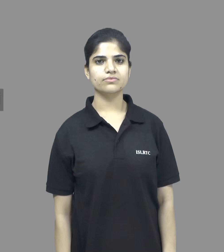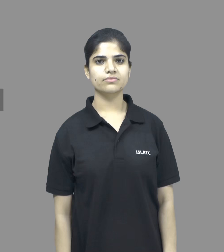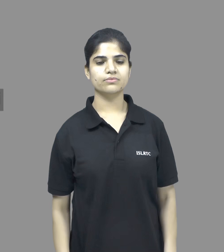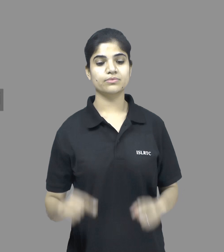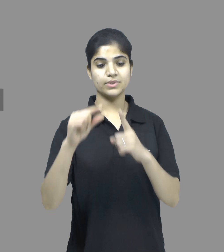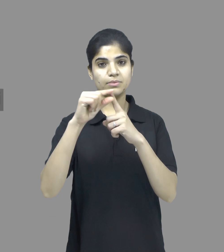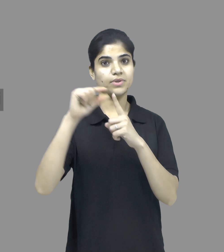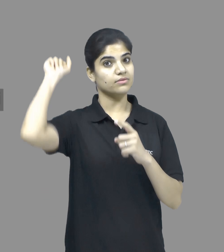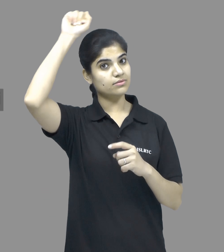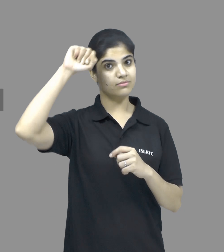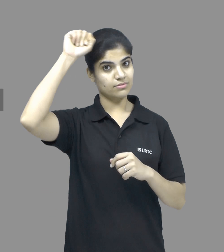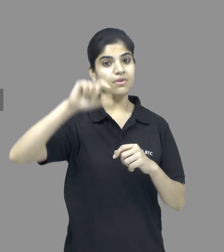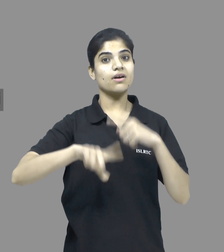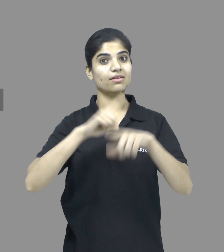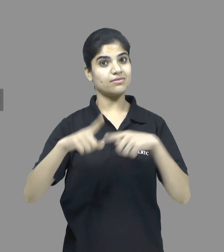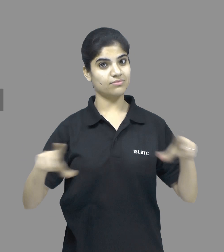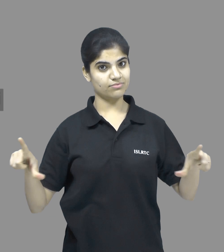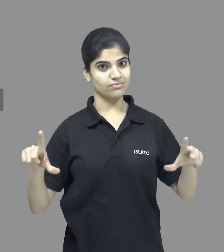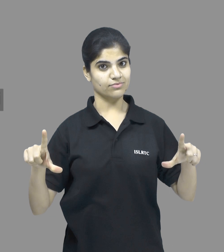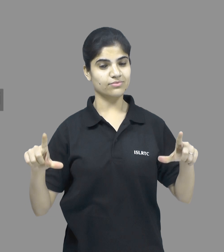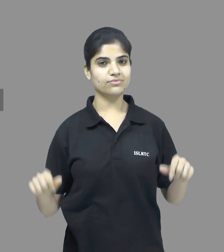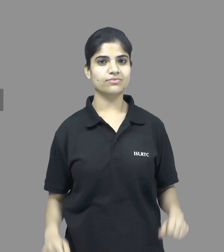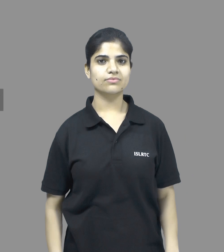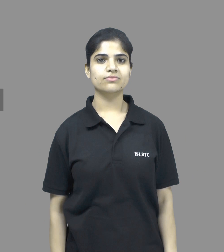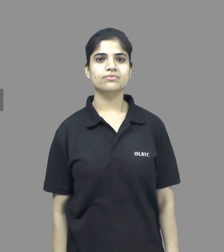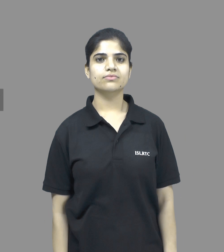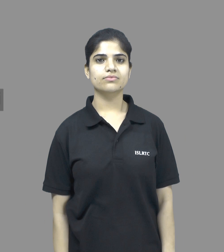Punjabi